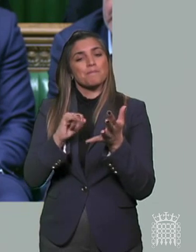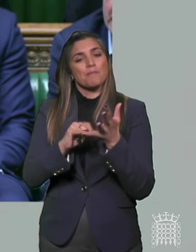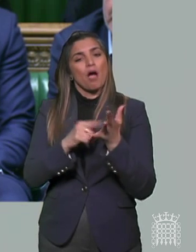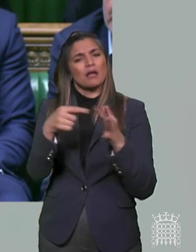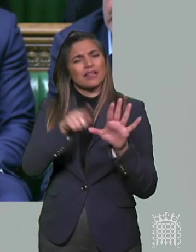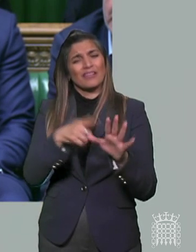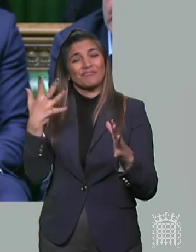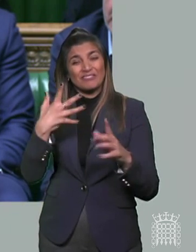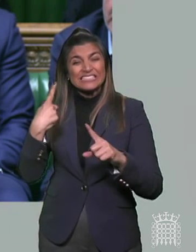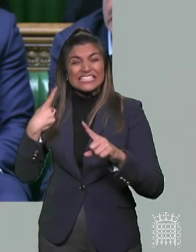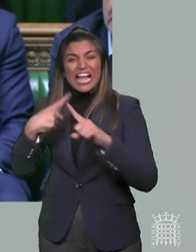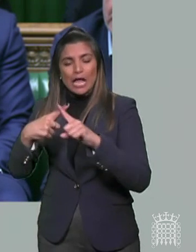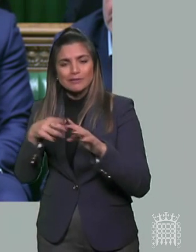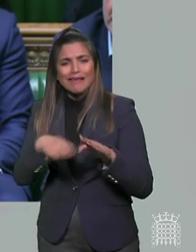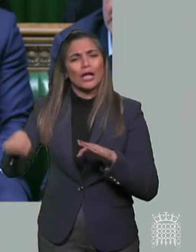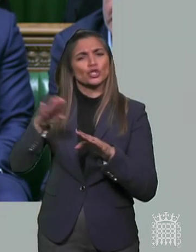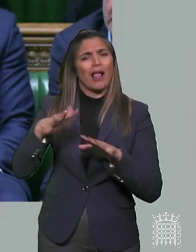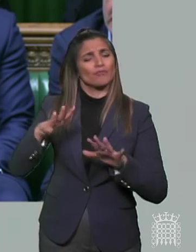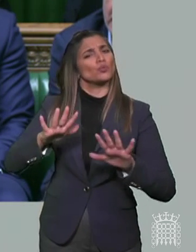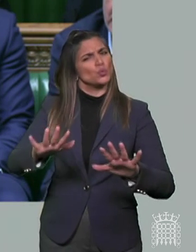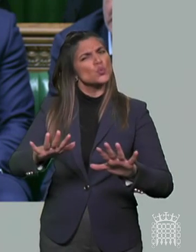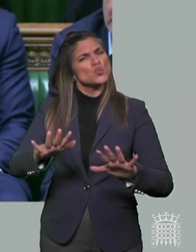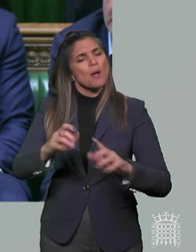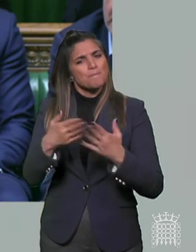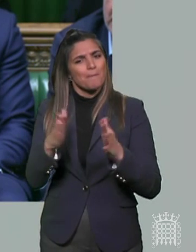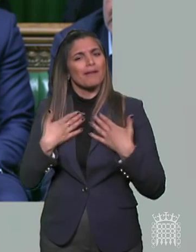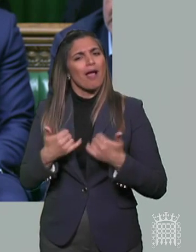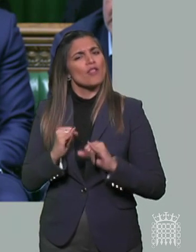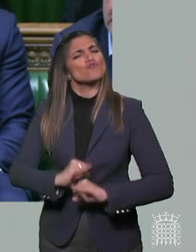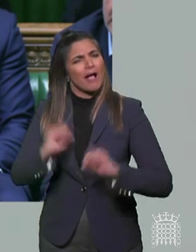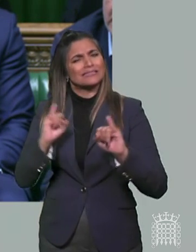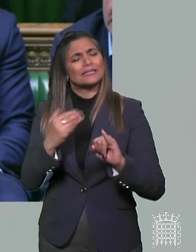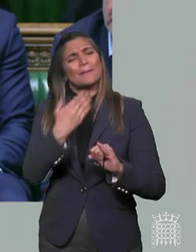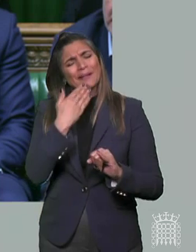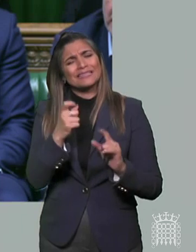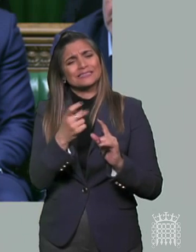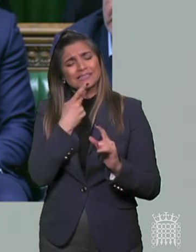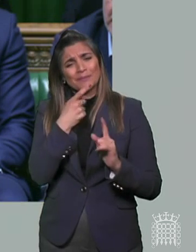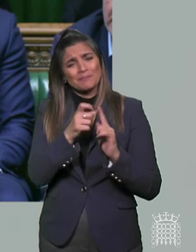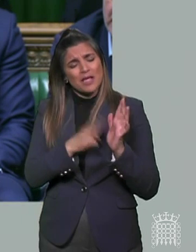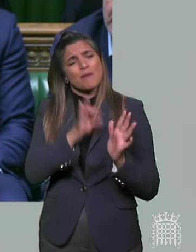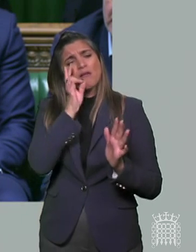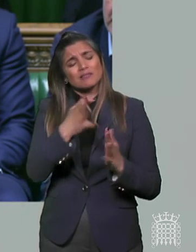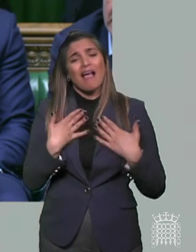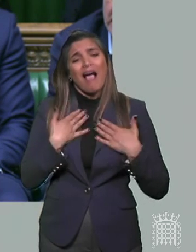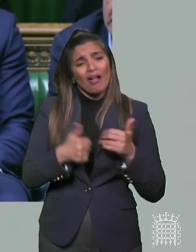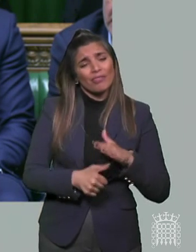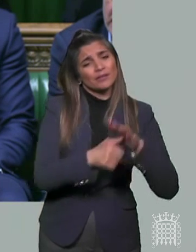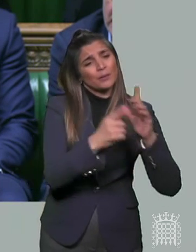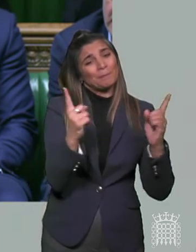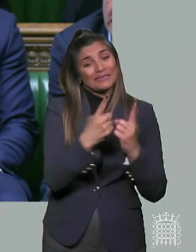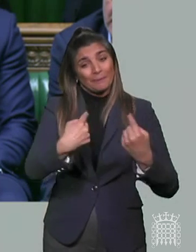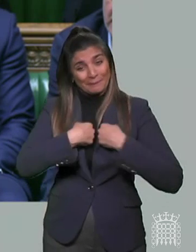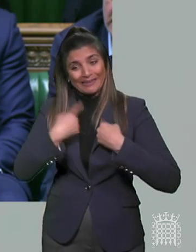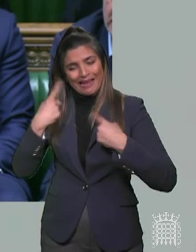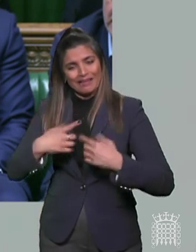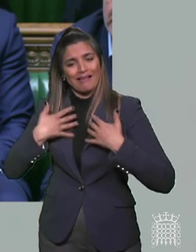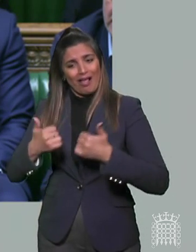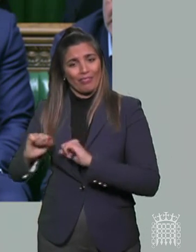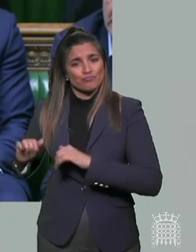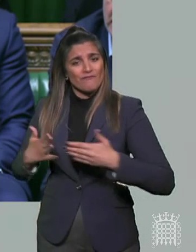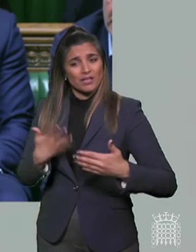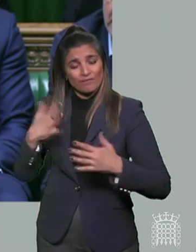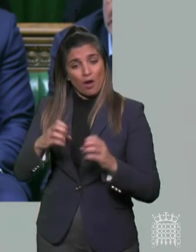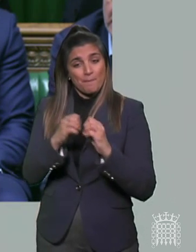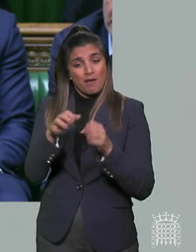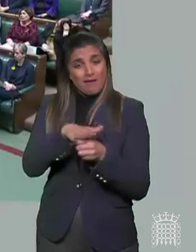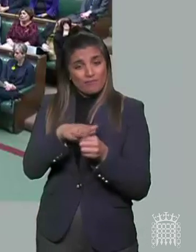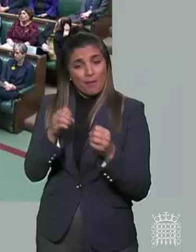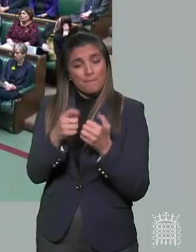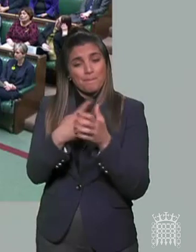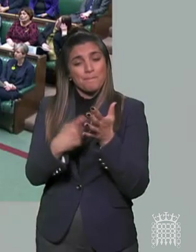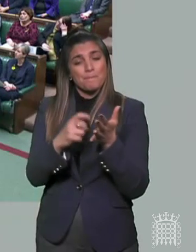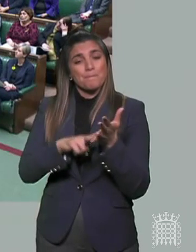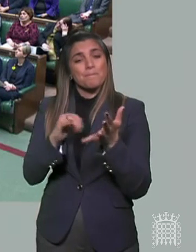This is a public health crisis, so will the Deputy Prime Minister ask the Health Secretary to meet me and healthcare providers from Barnsley to immediately respond to this mental health crisis?